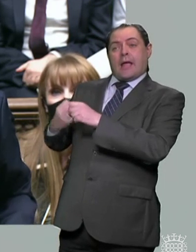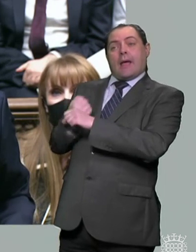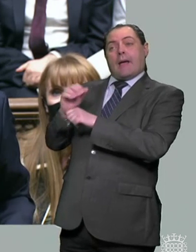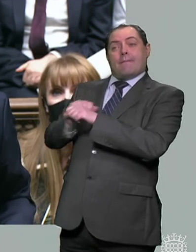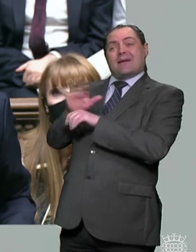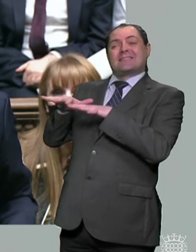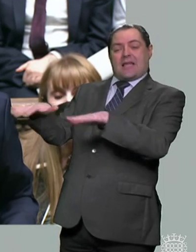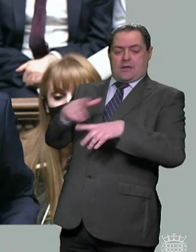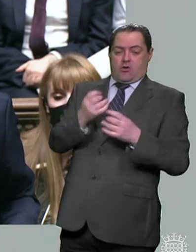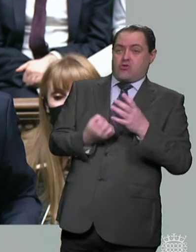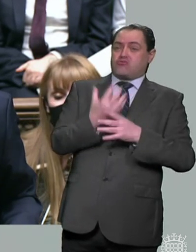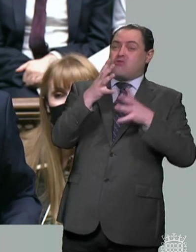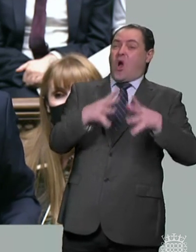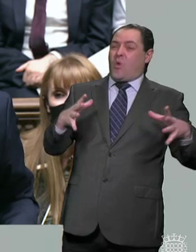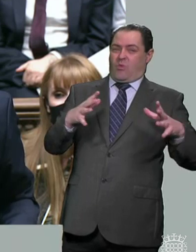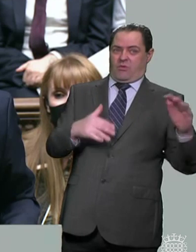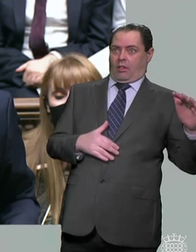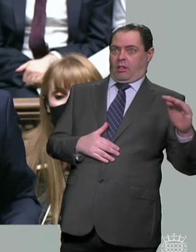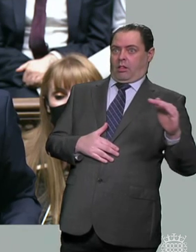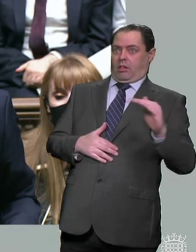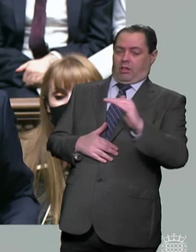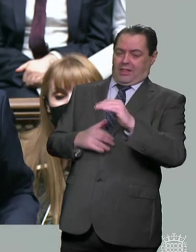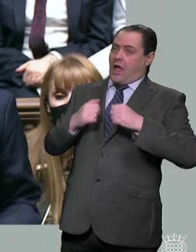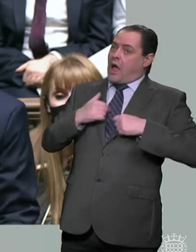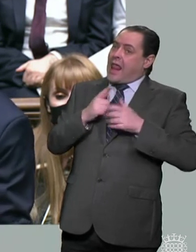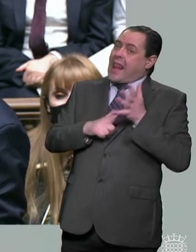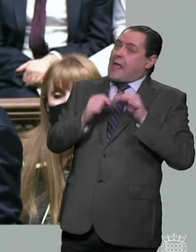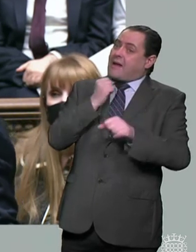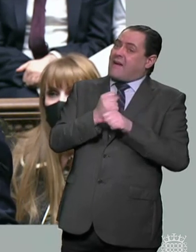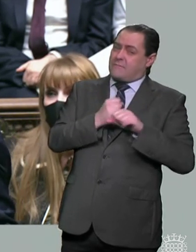It was much, much weaker than under the last Labour Government.